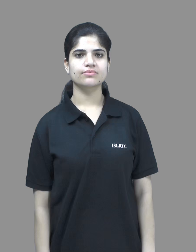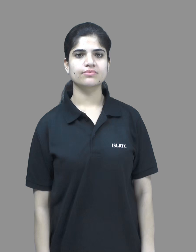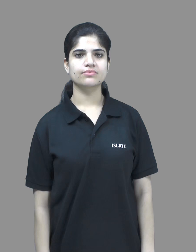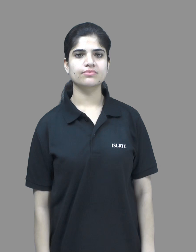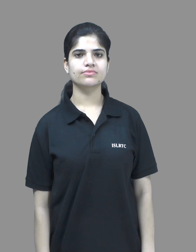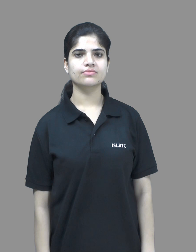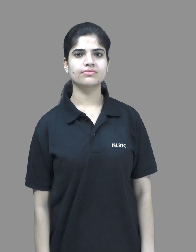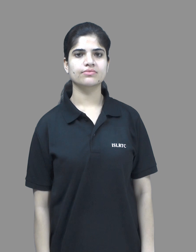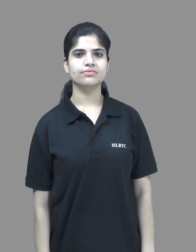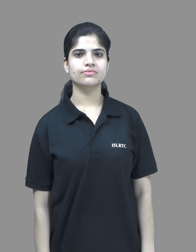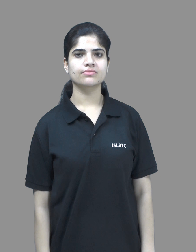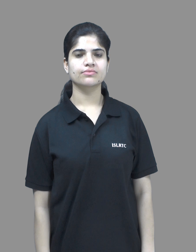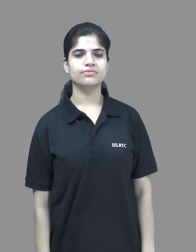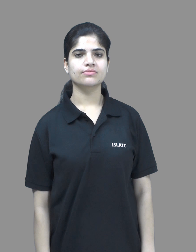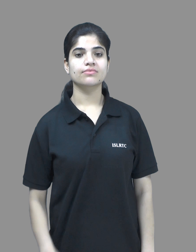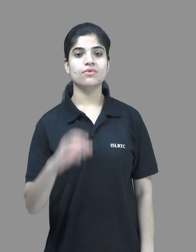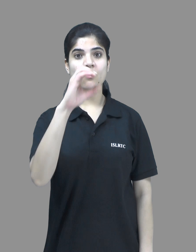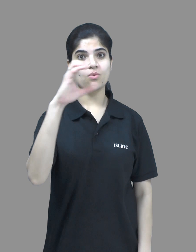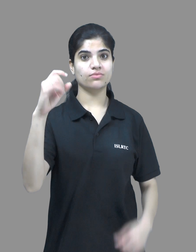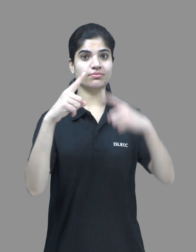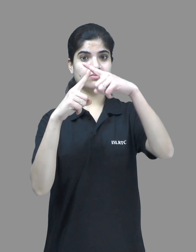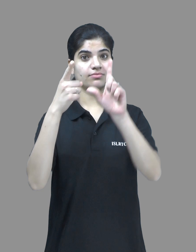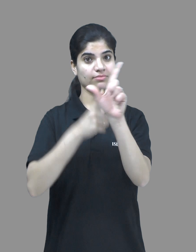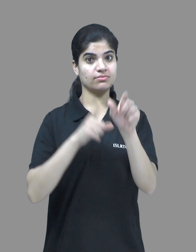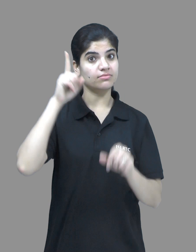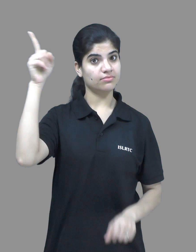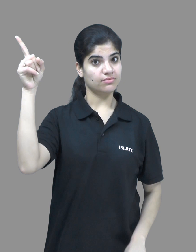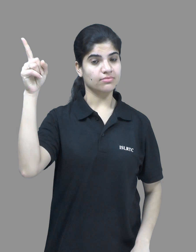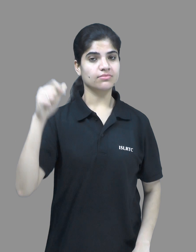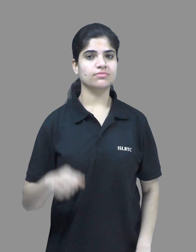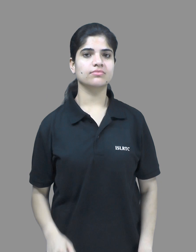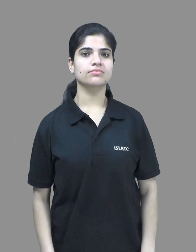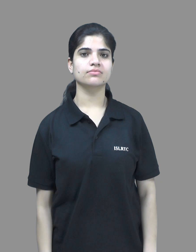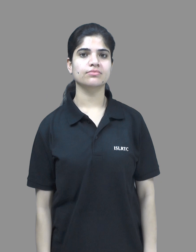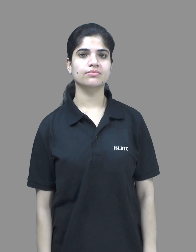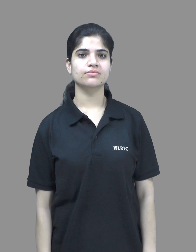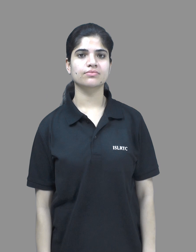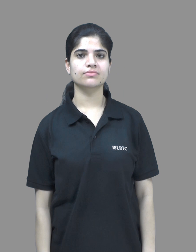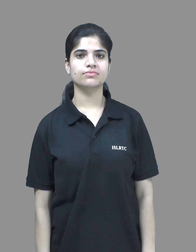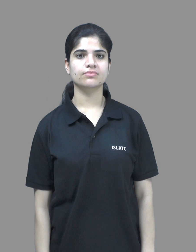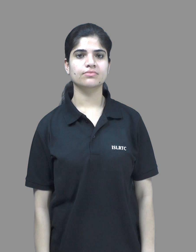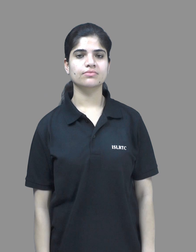Ooty